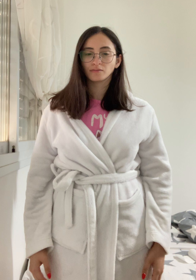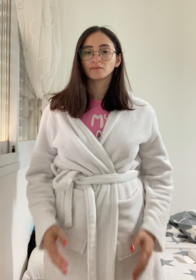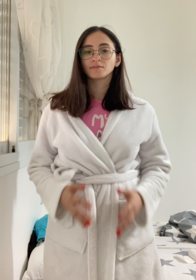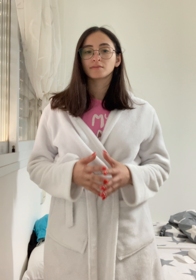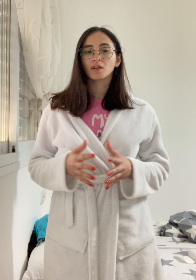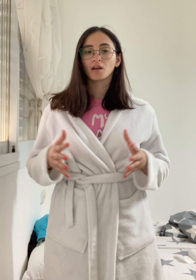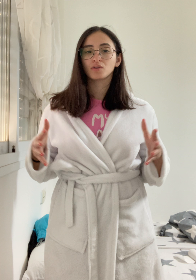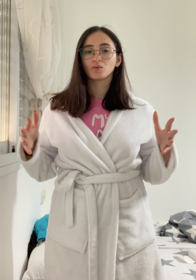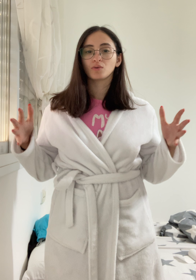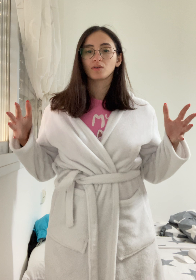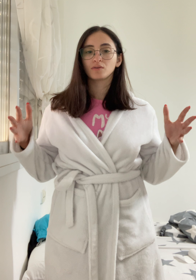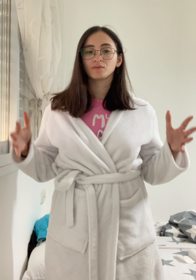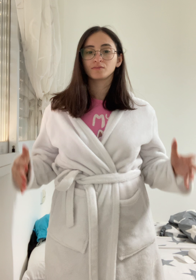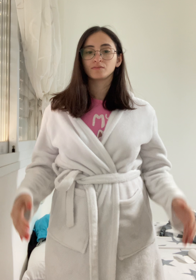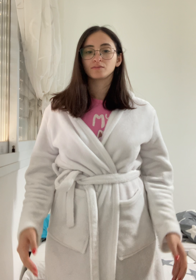גדול